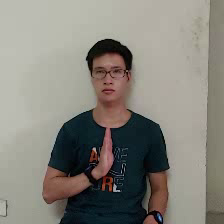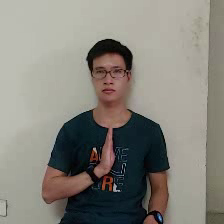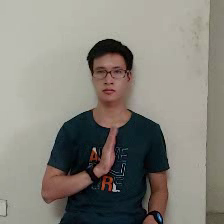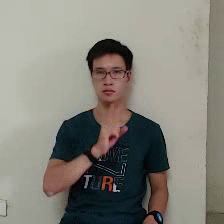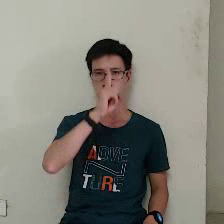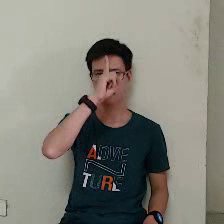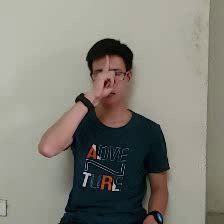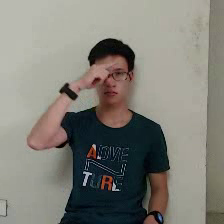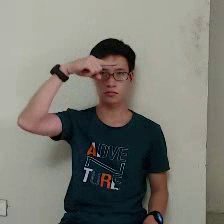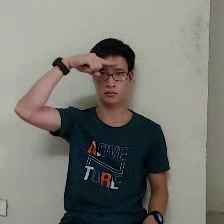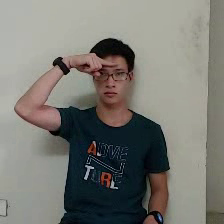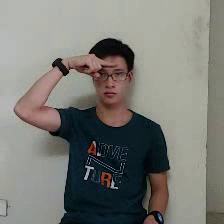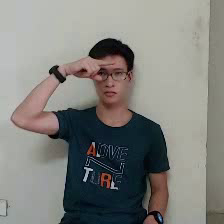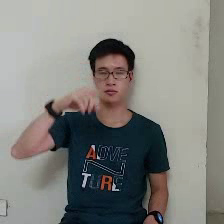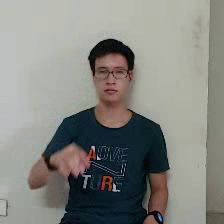Bộ y tế